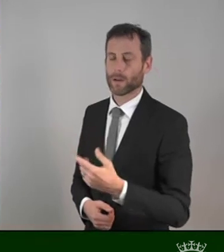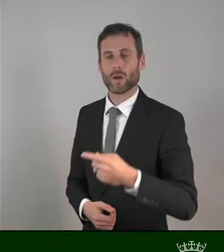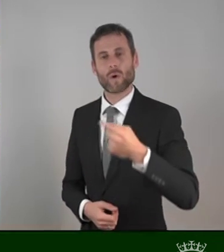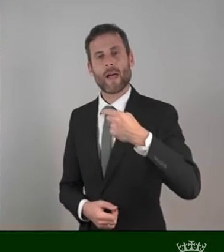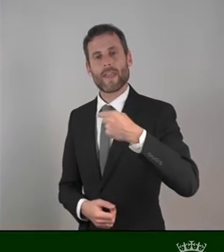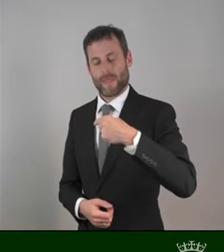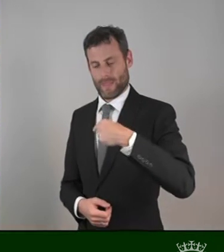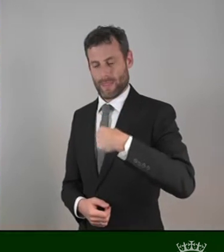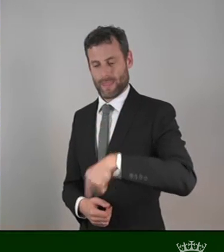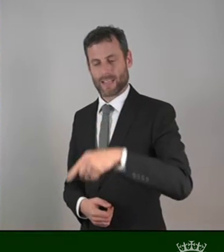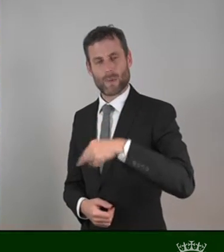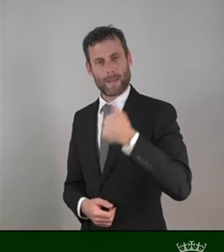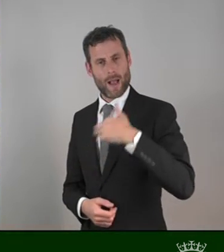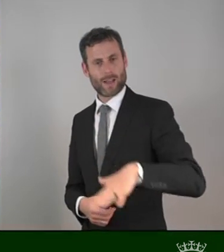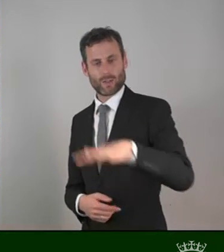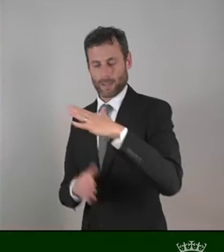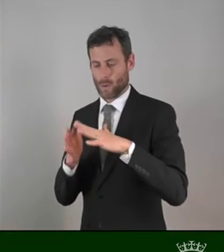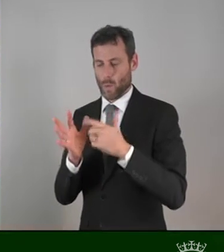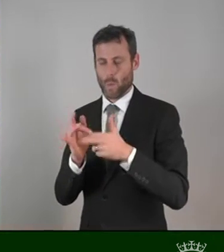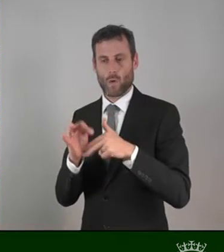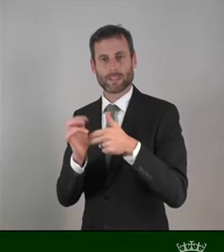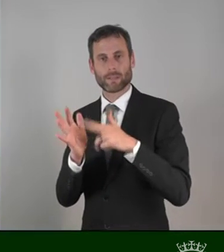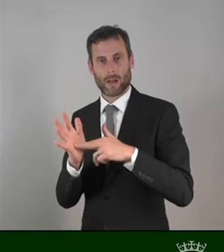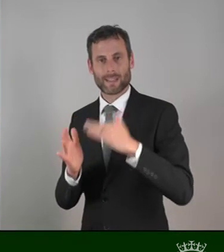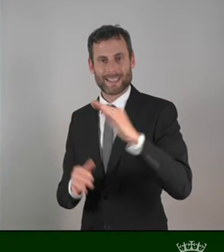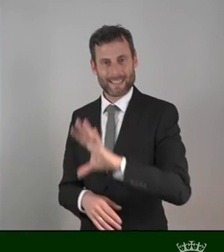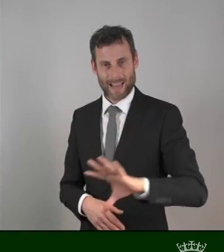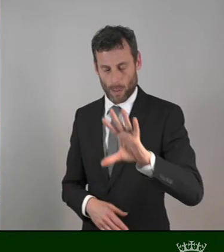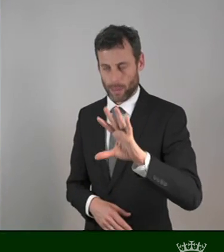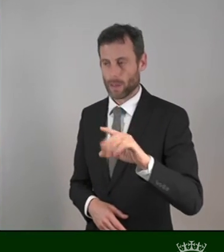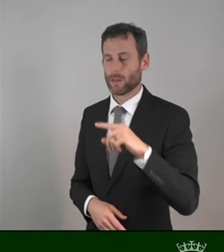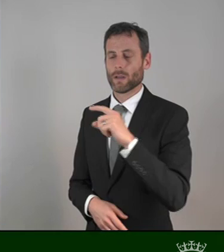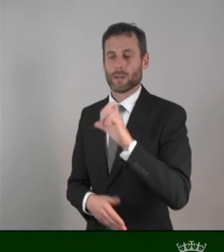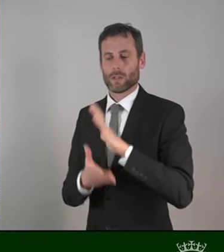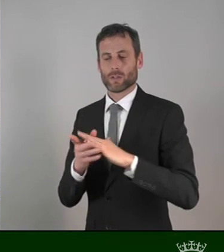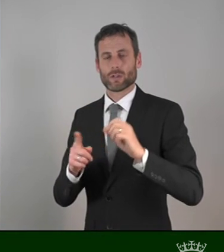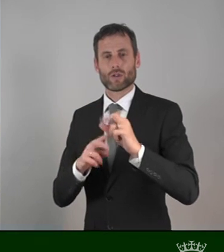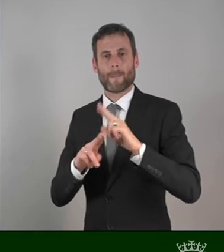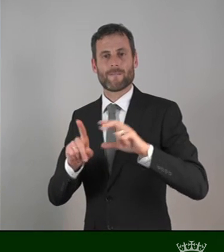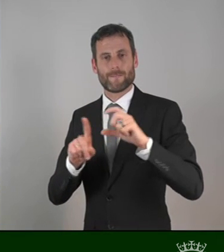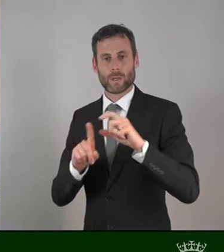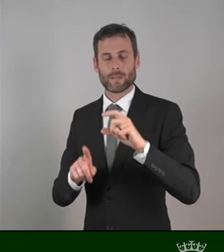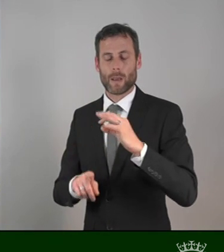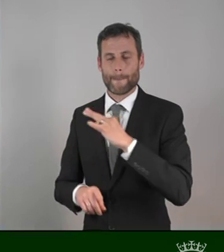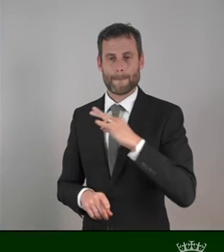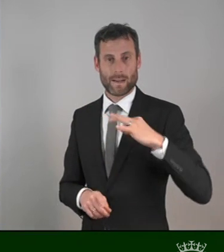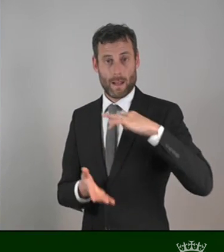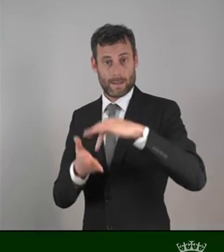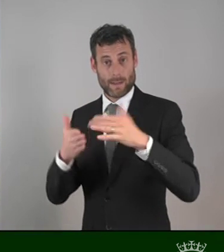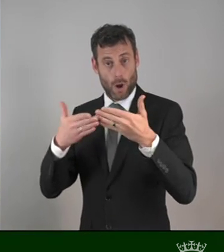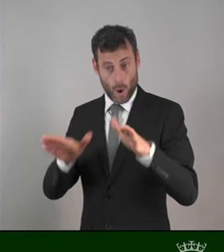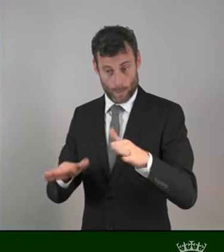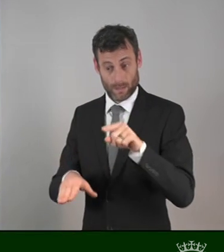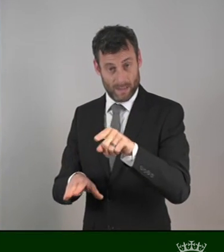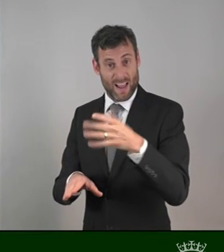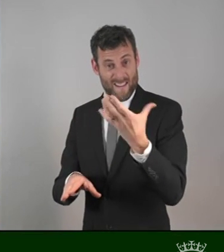This week, the much anticipated Chapelford Medical Centre opened in my constituency, improving GP access for residents.